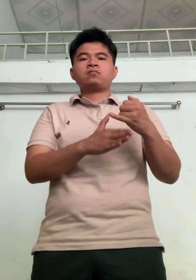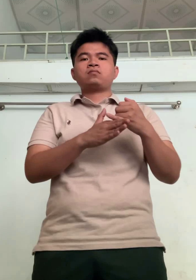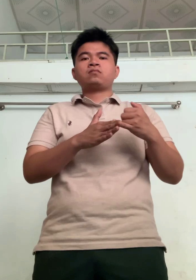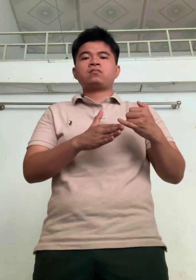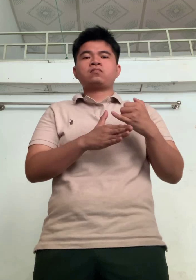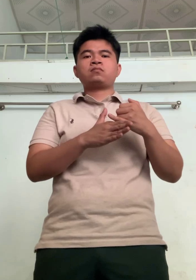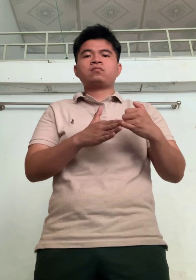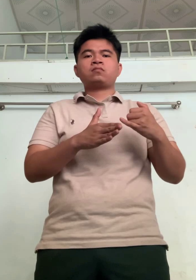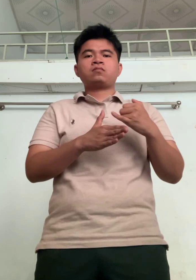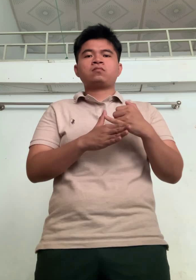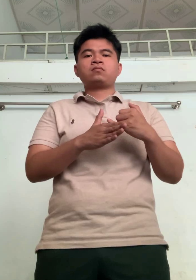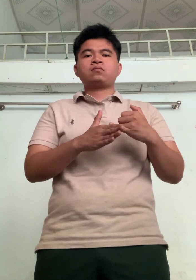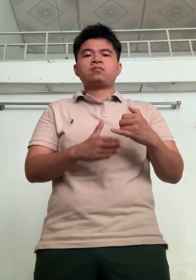cuoi thang